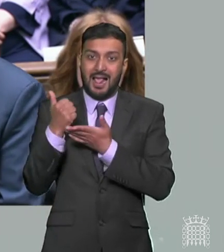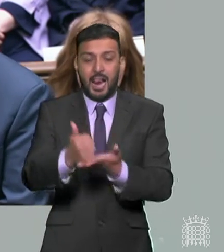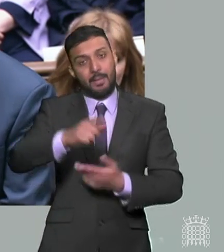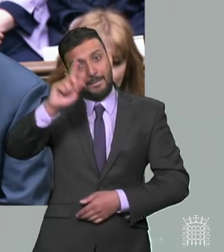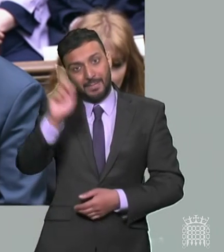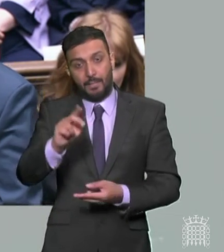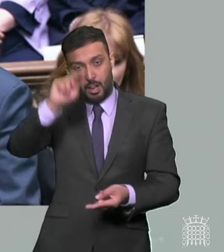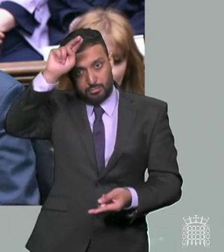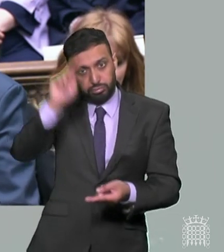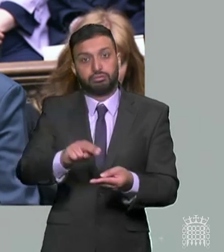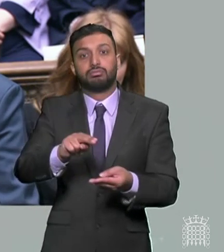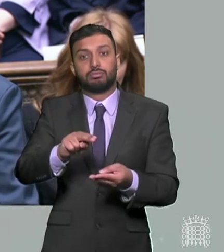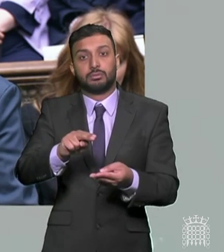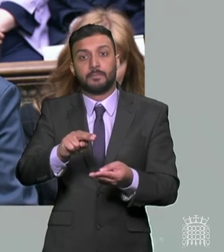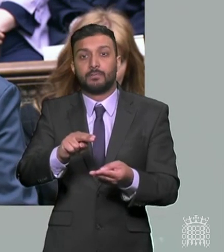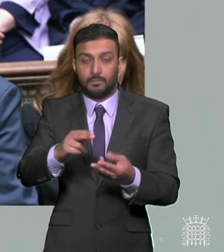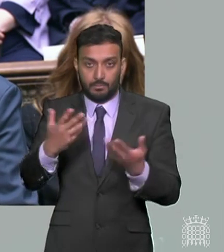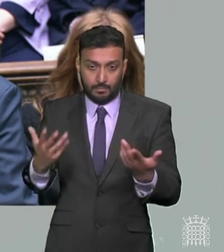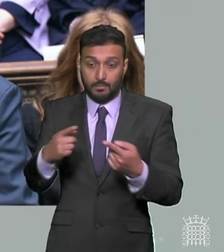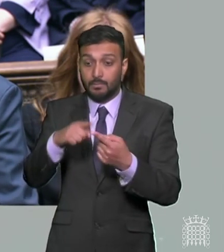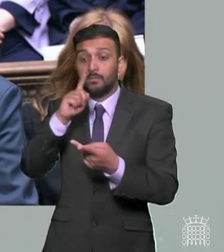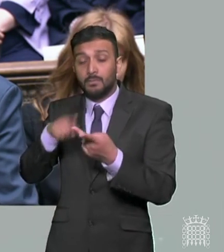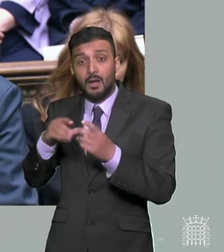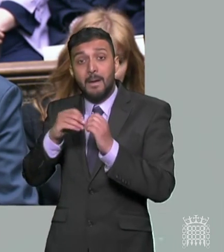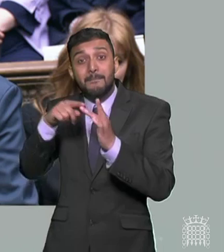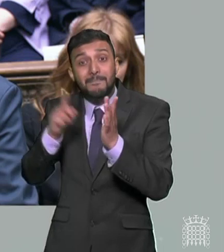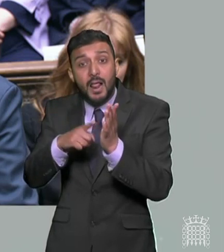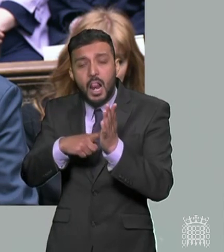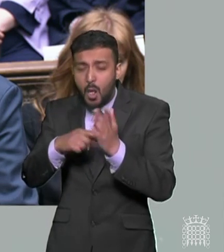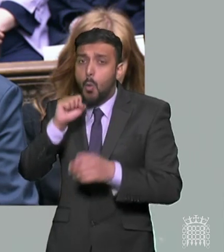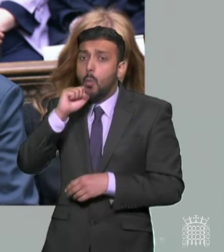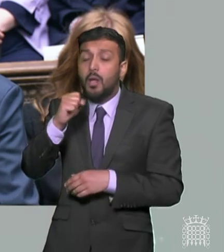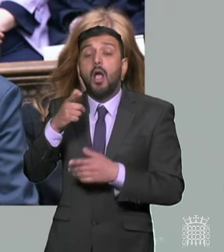We would not hammer working people with the worst possible tax at the worst possible time.